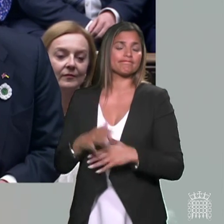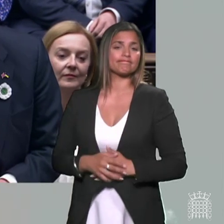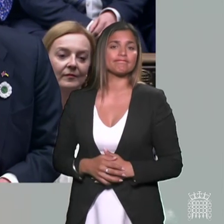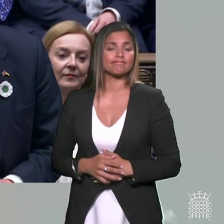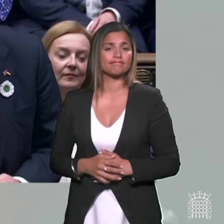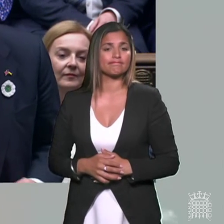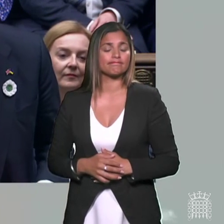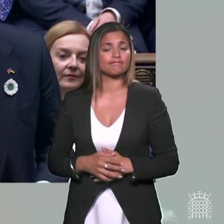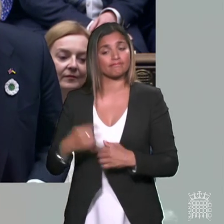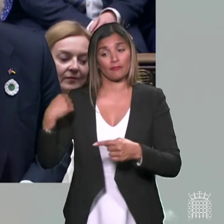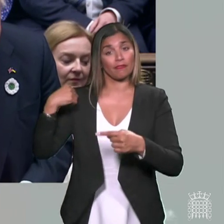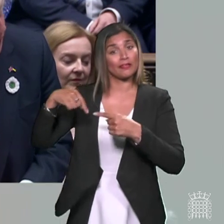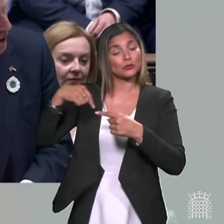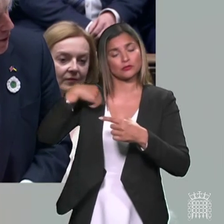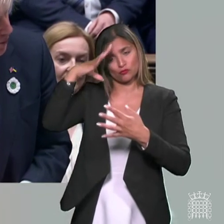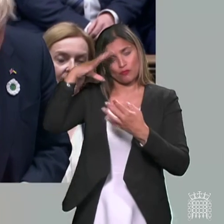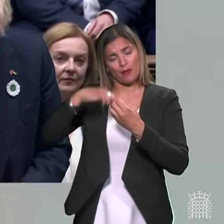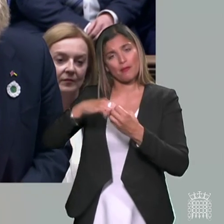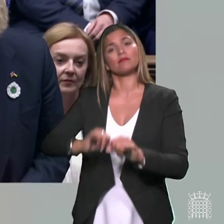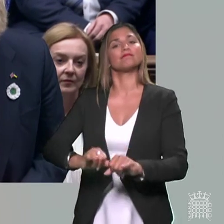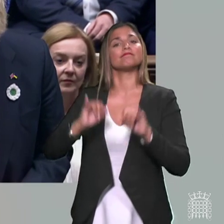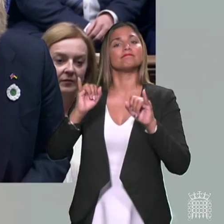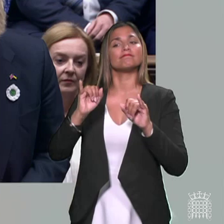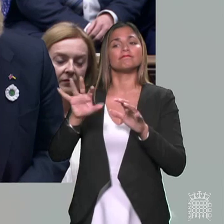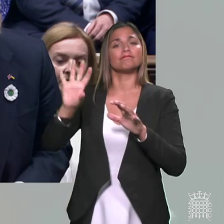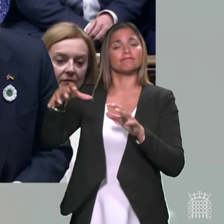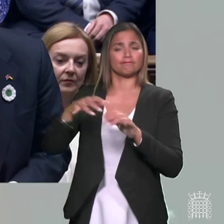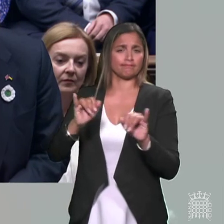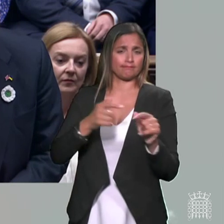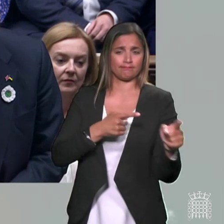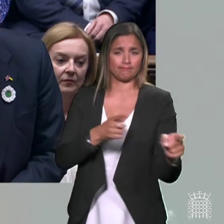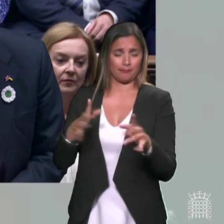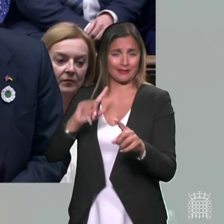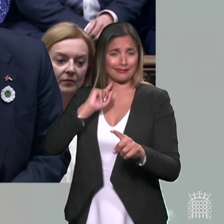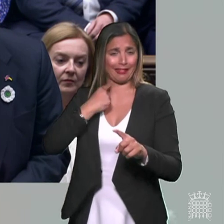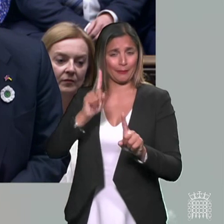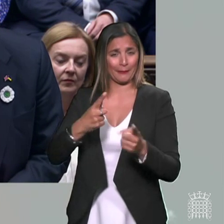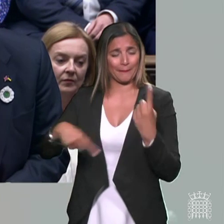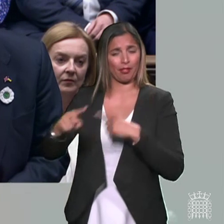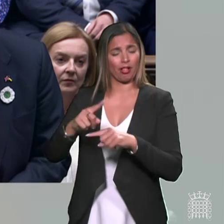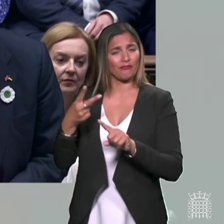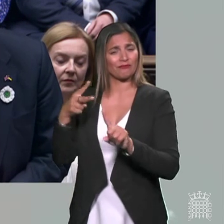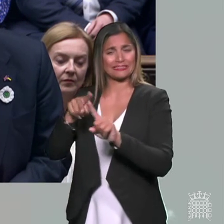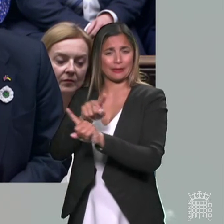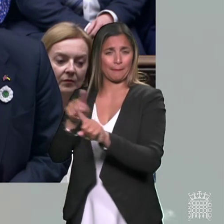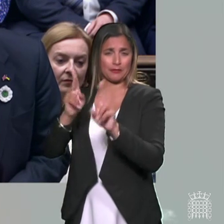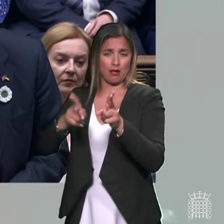This week we remember the genocide in Srebrenica and the victims of those appalling events.